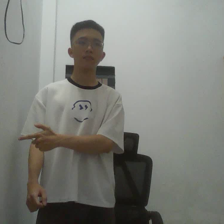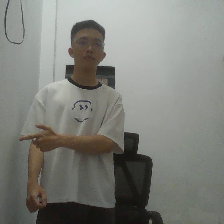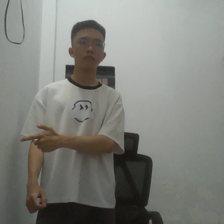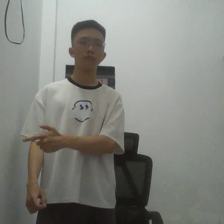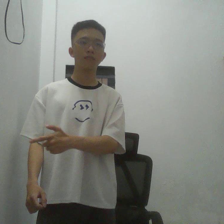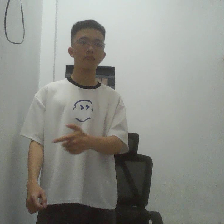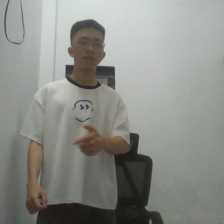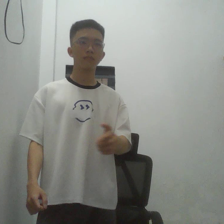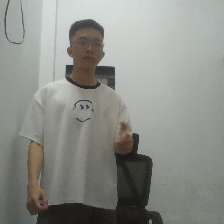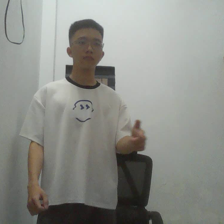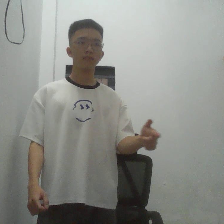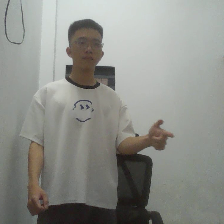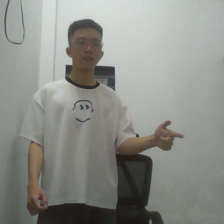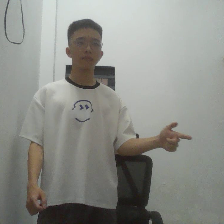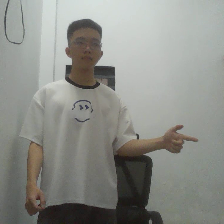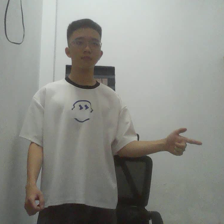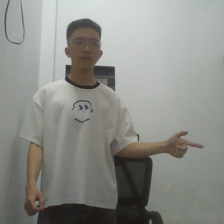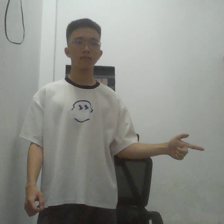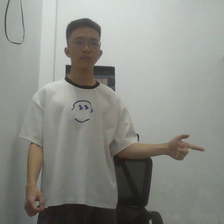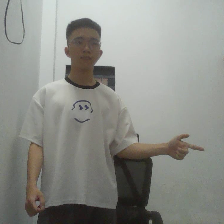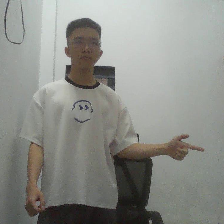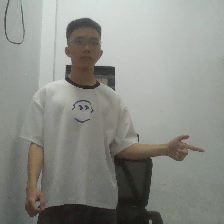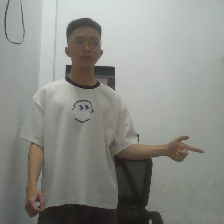cac ban